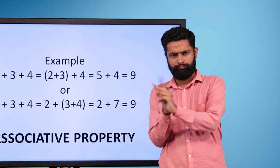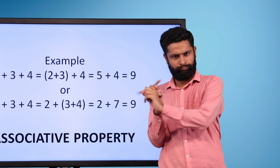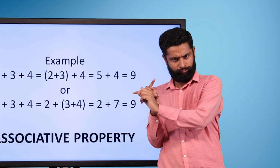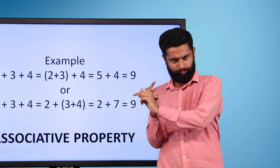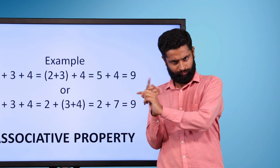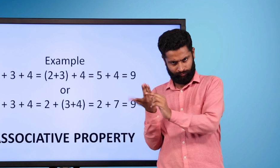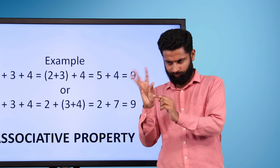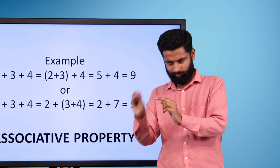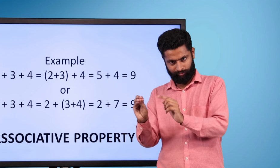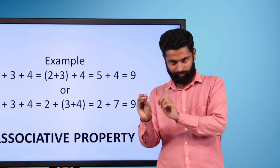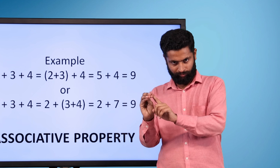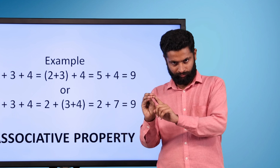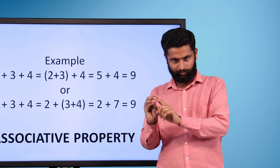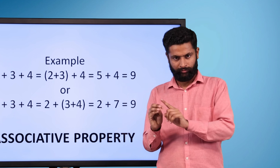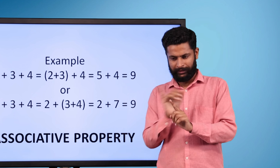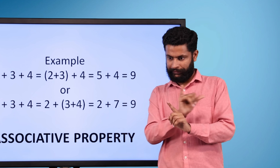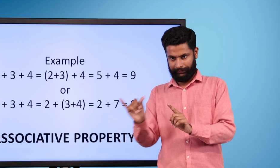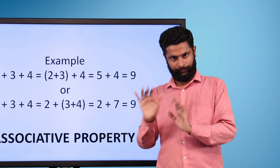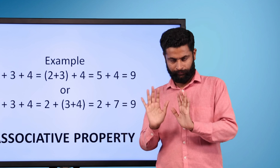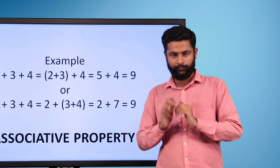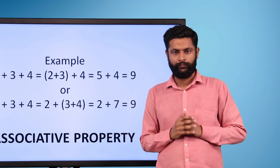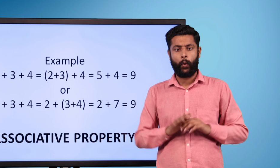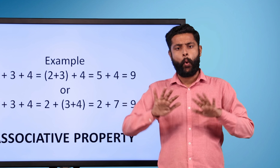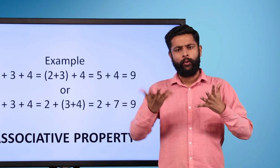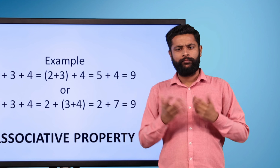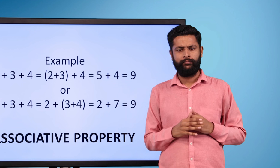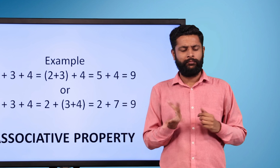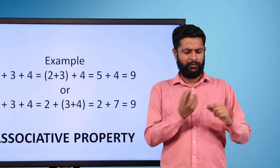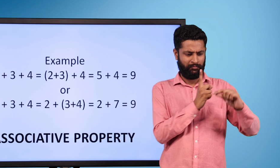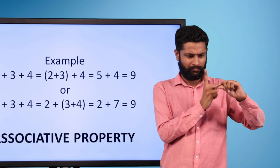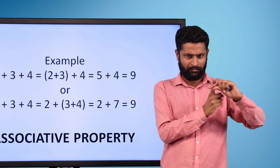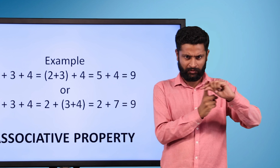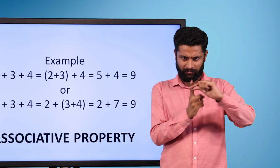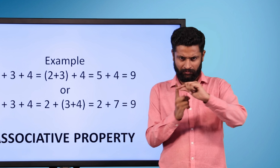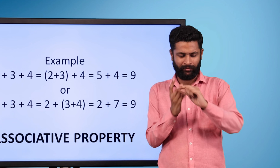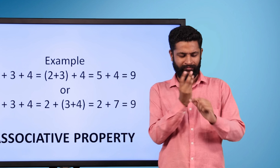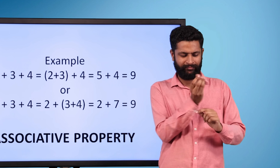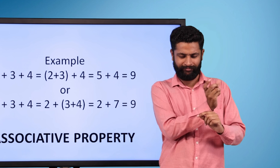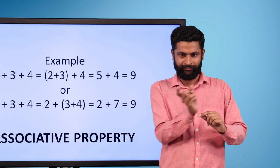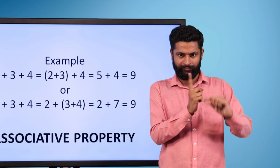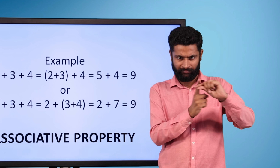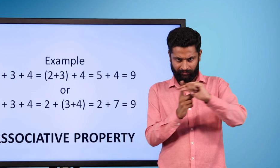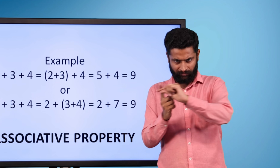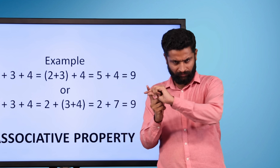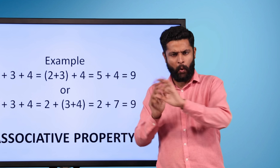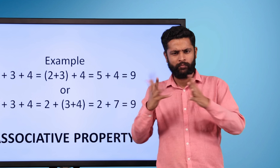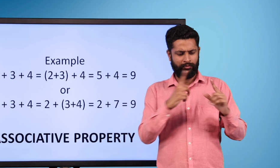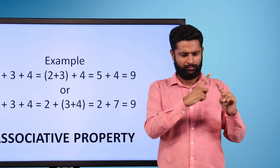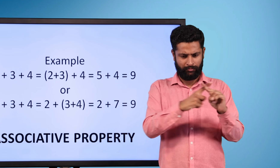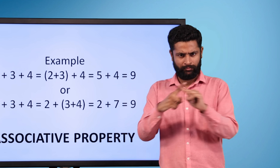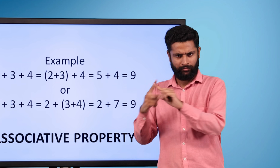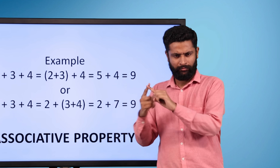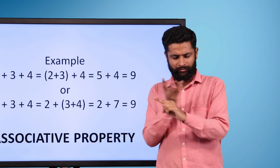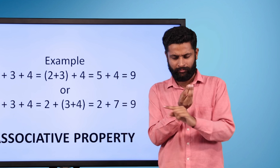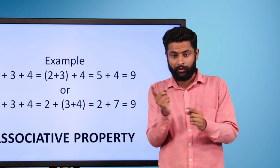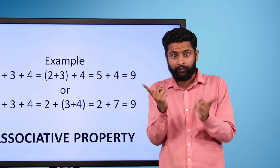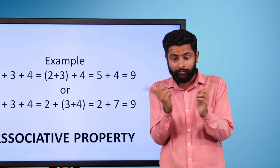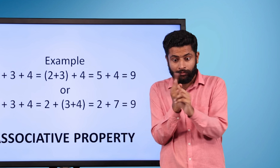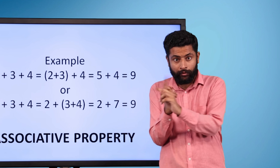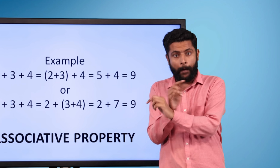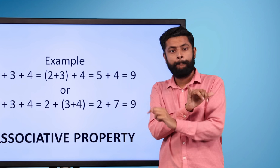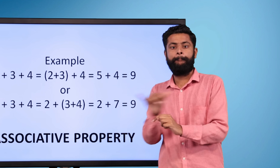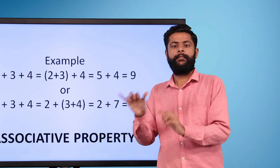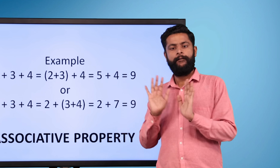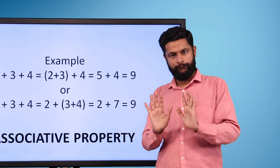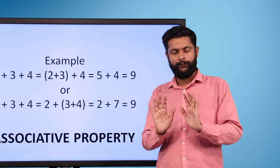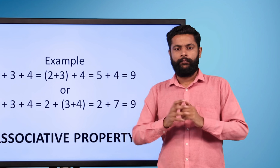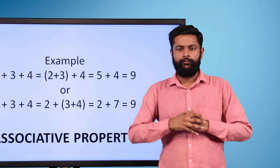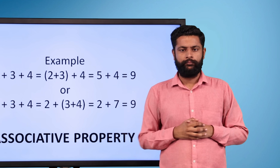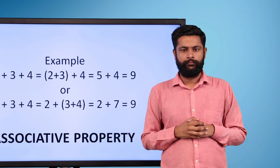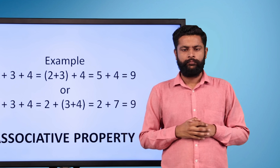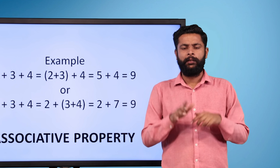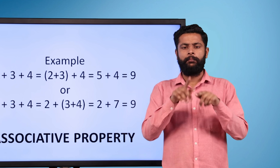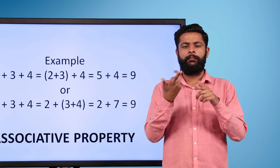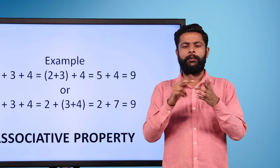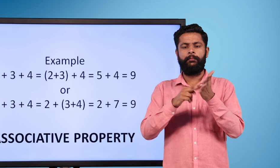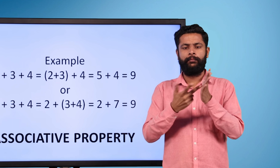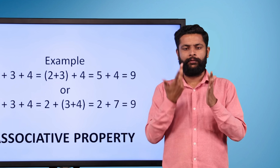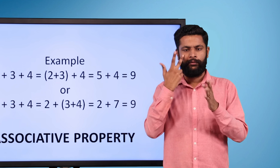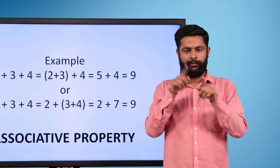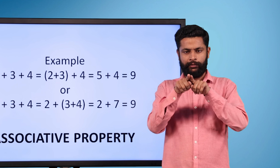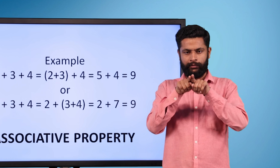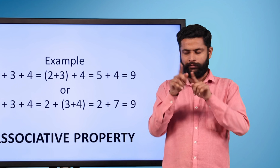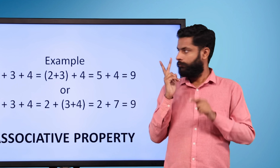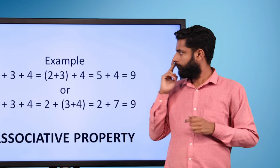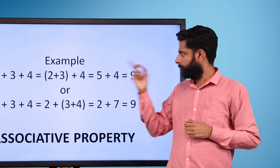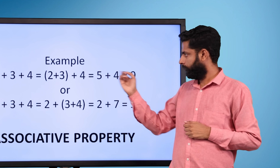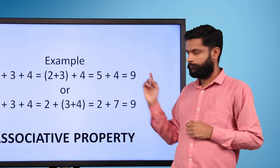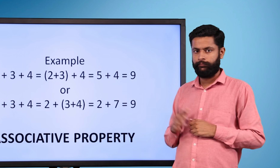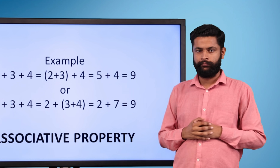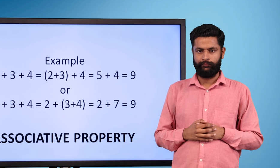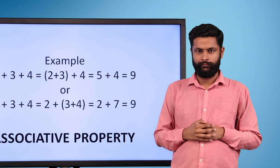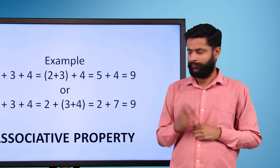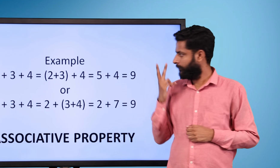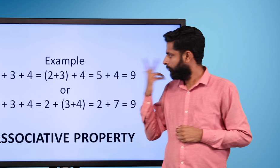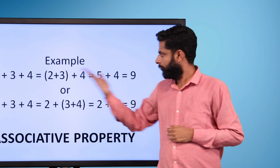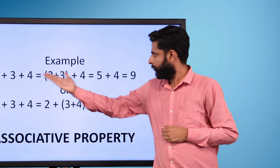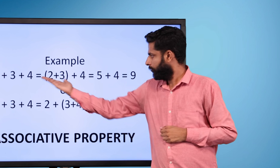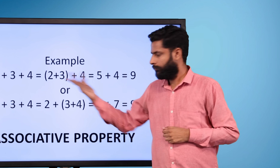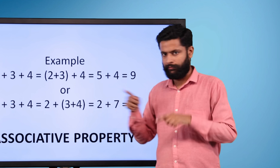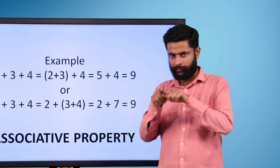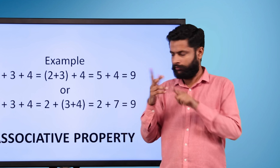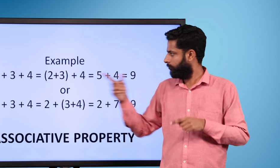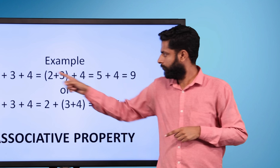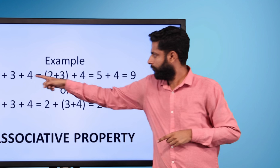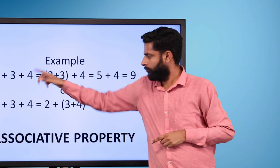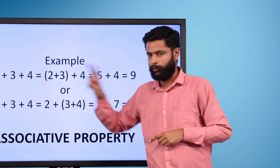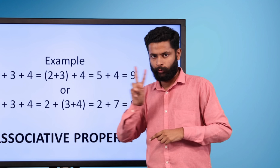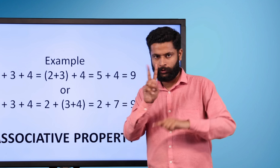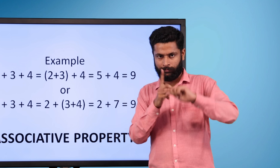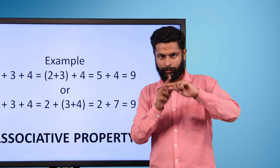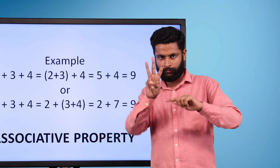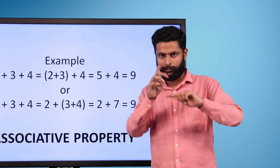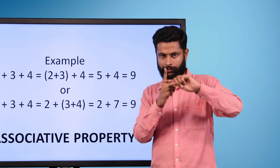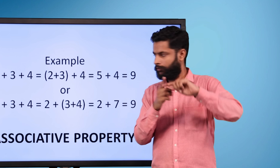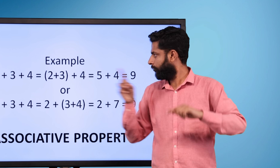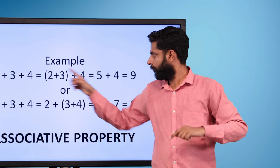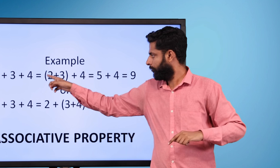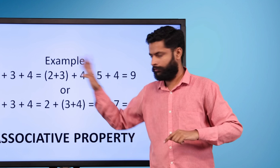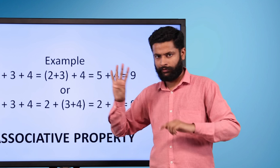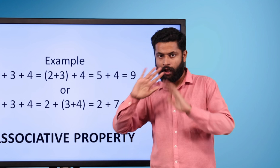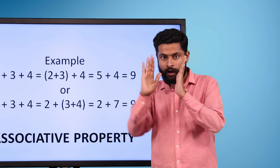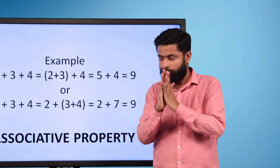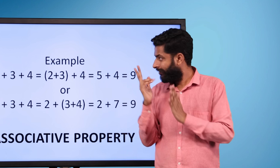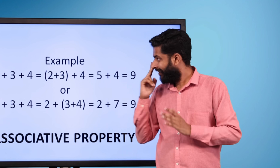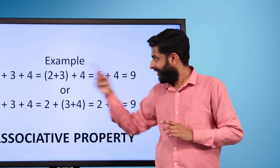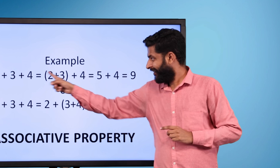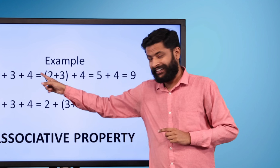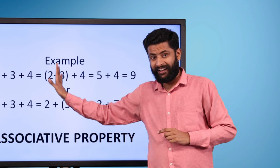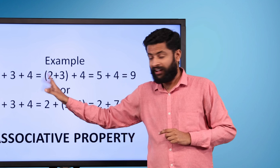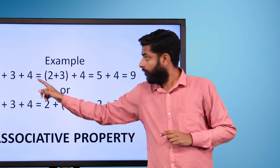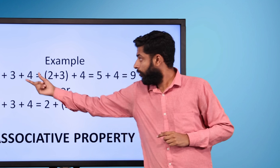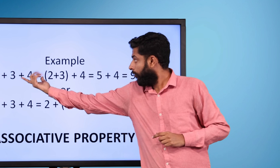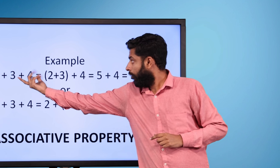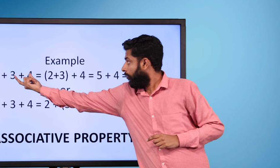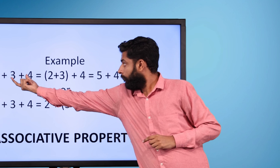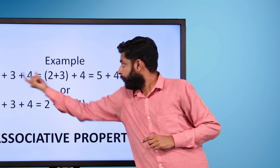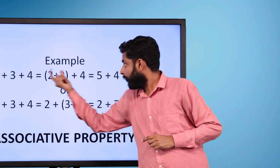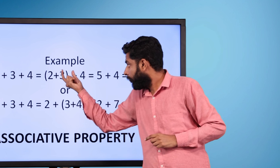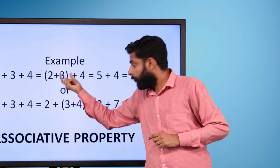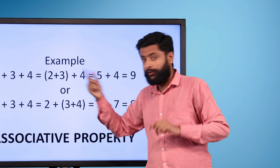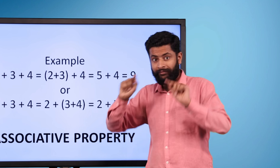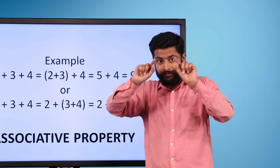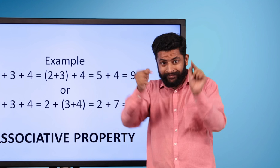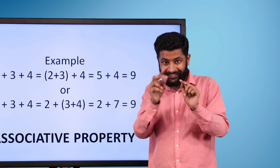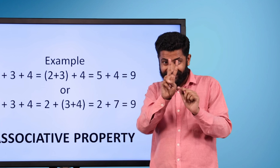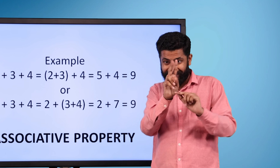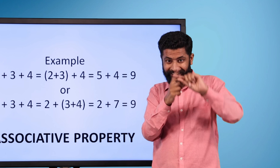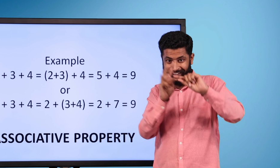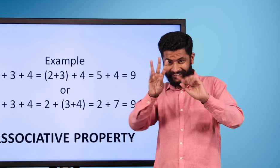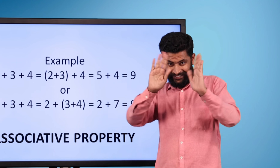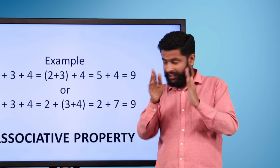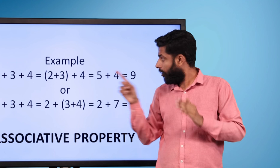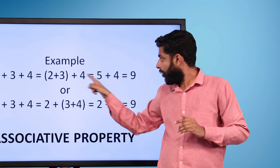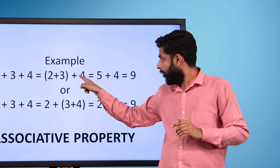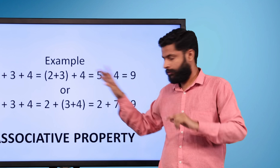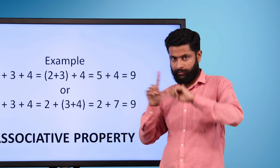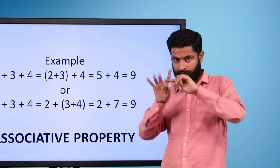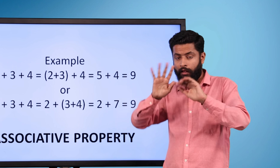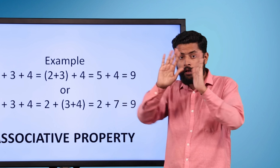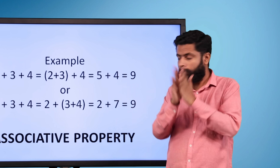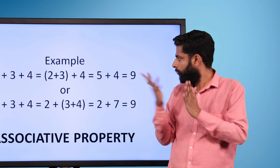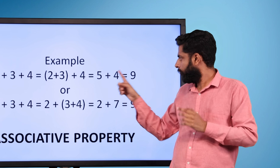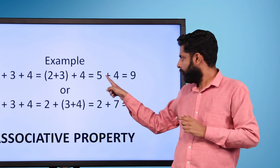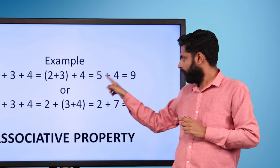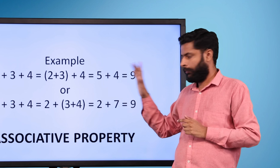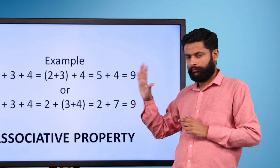or more whole numbers in any grouping and get the same result. For example, in 2 + 3 + 4, you can first group 2+3 and then 4 and then 4 or you can first group 3+4 and then add 2, but the result would be the same.